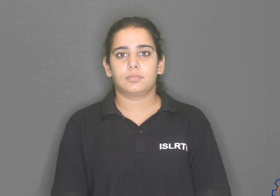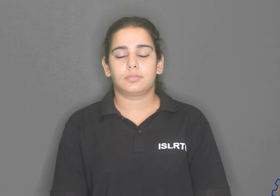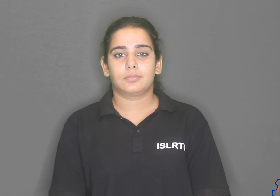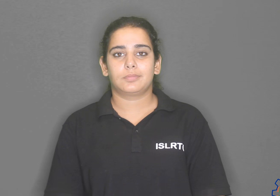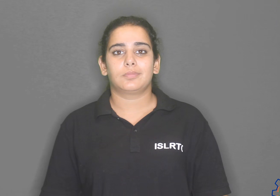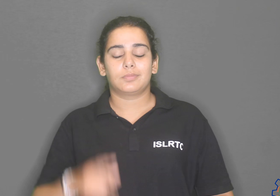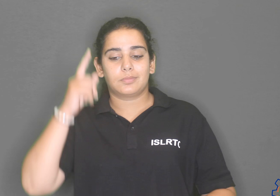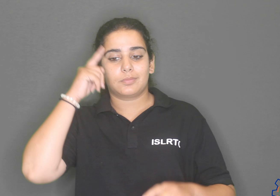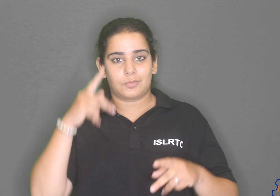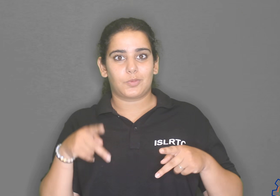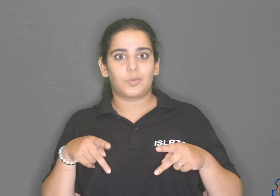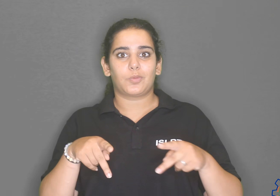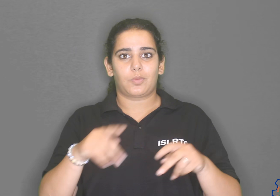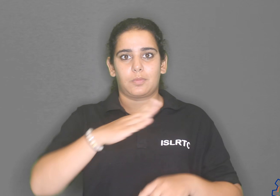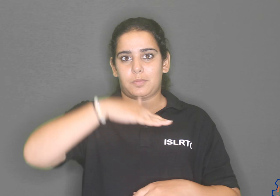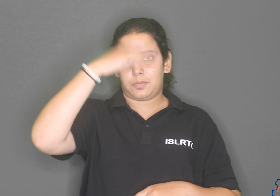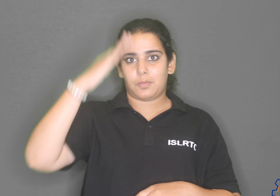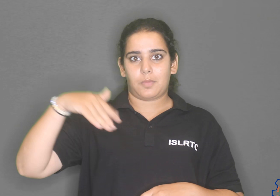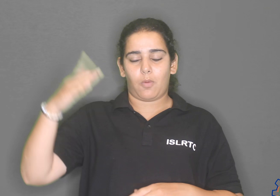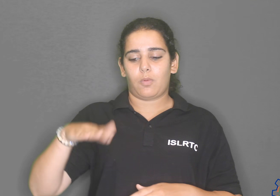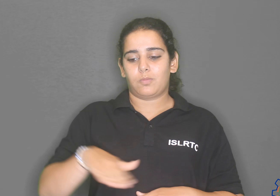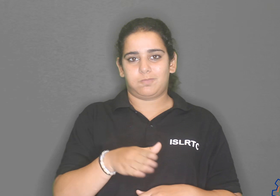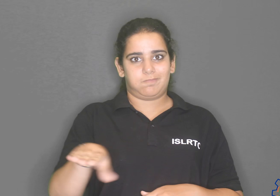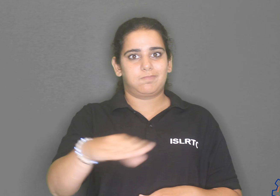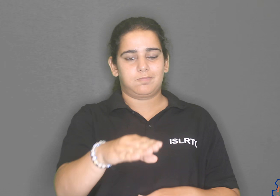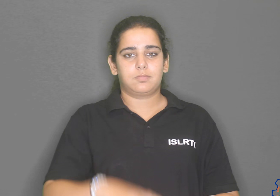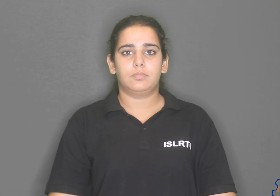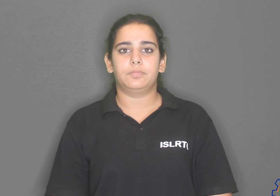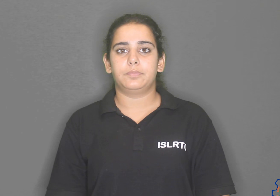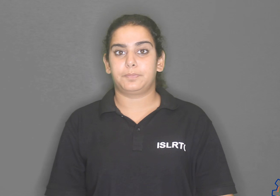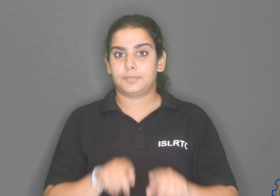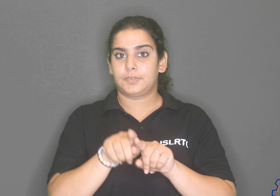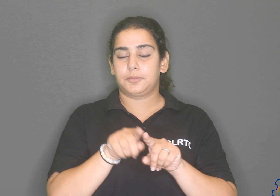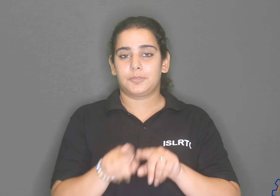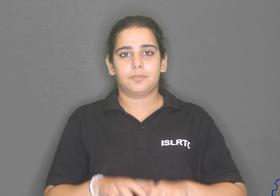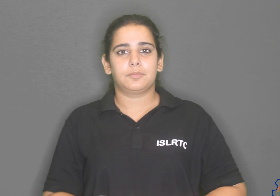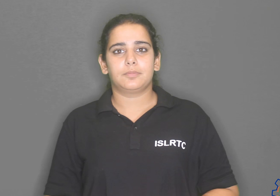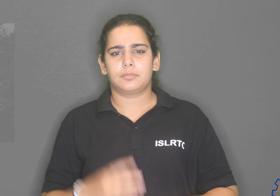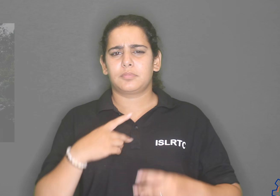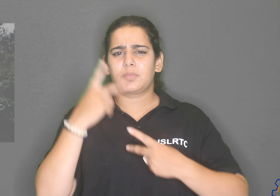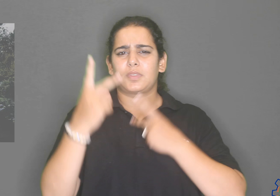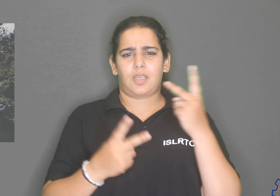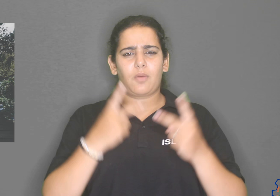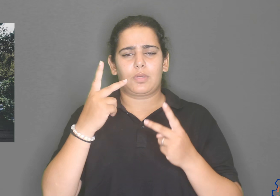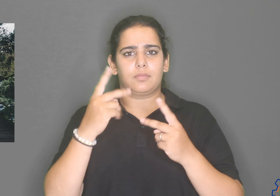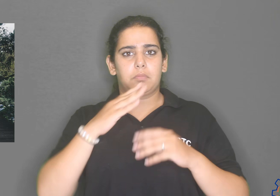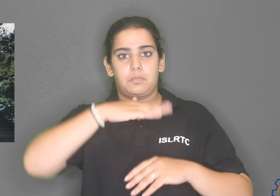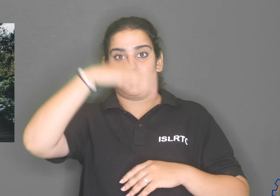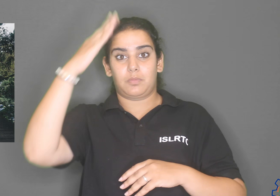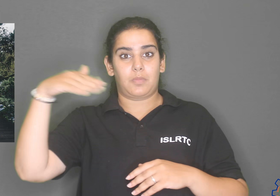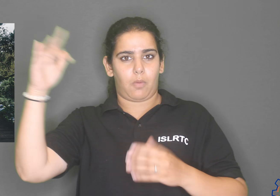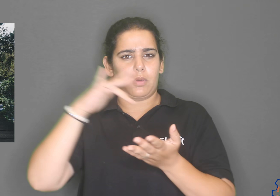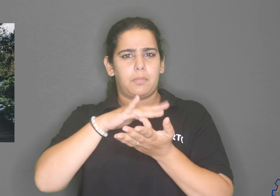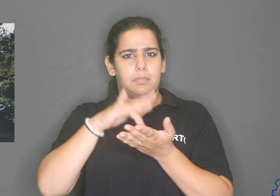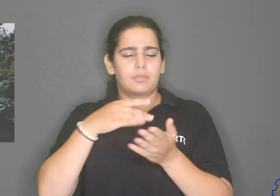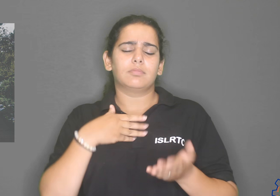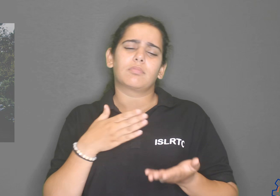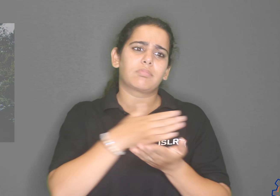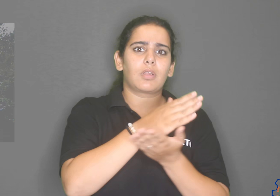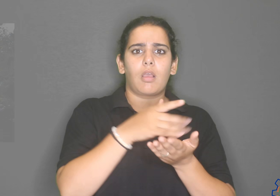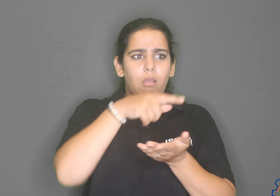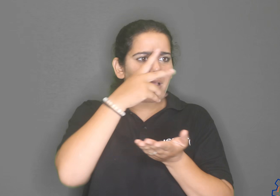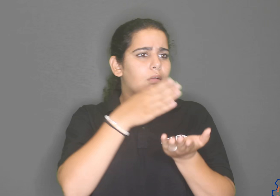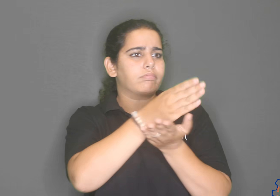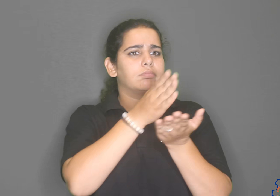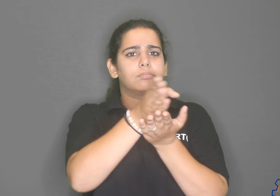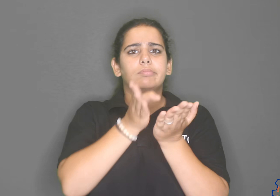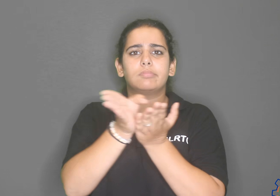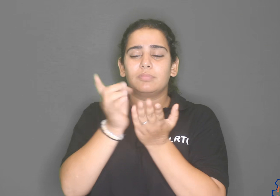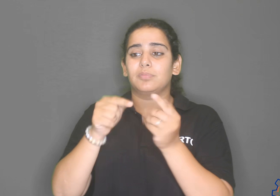Path A way or track laid down for walking or made by continual treading